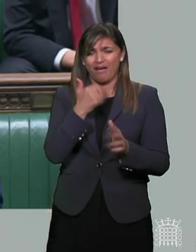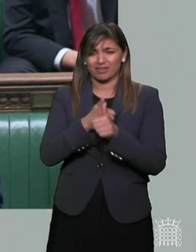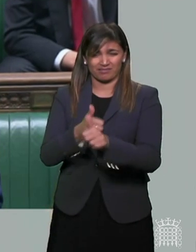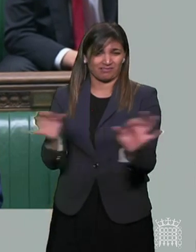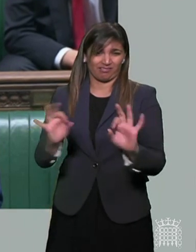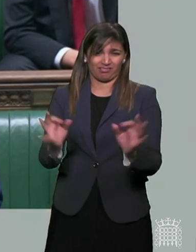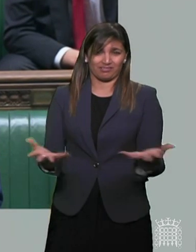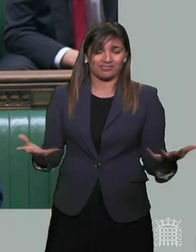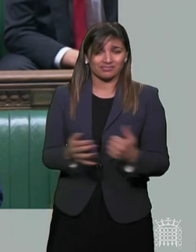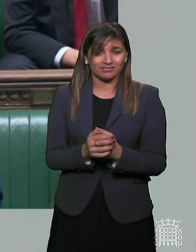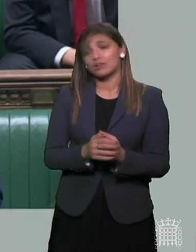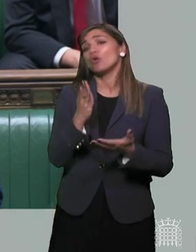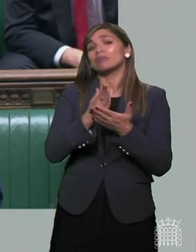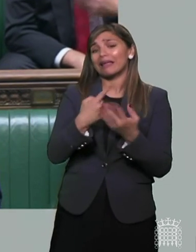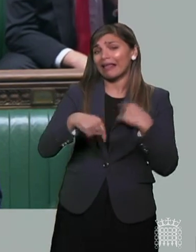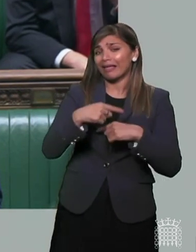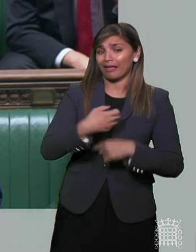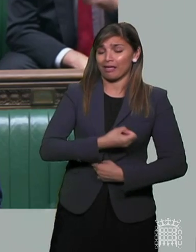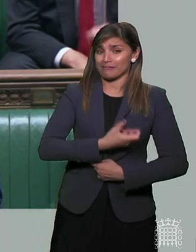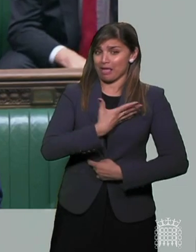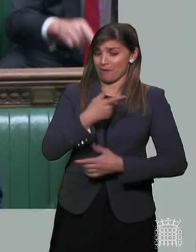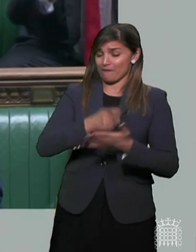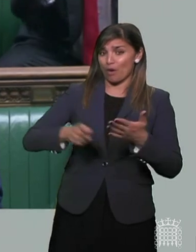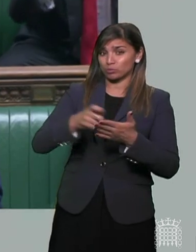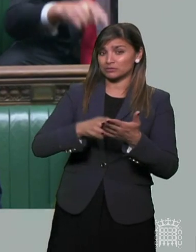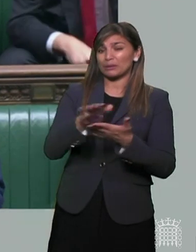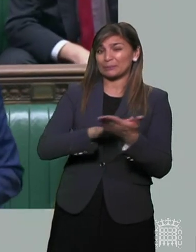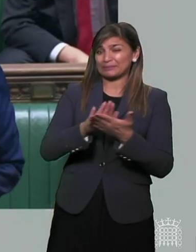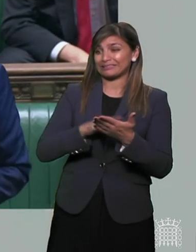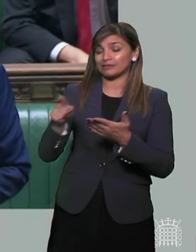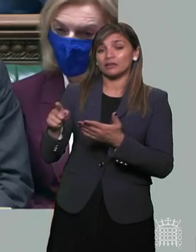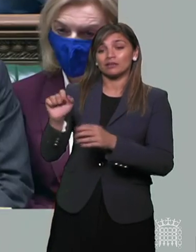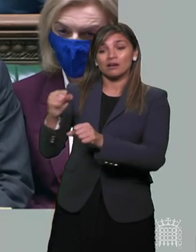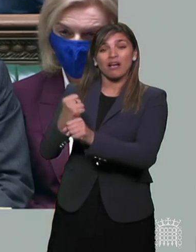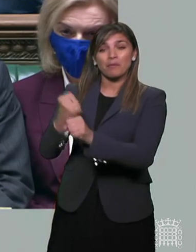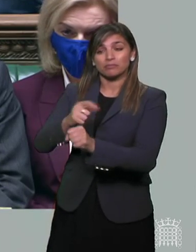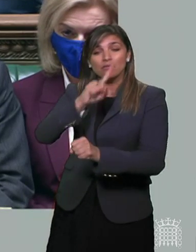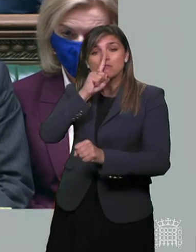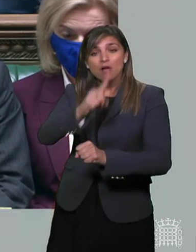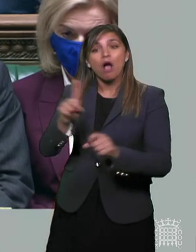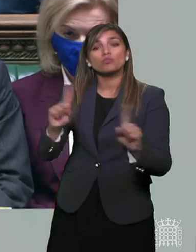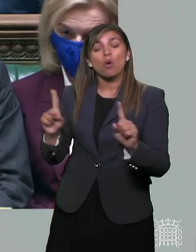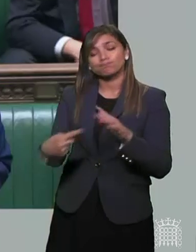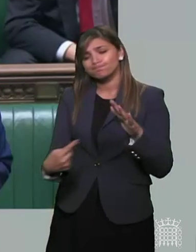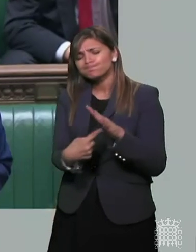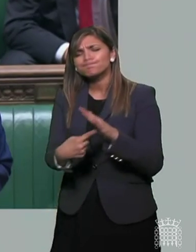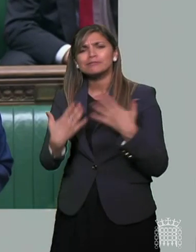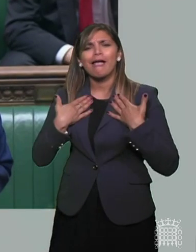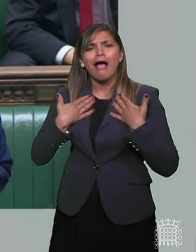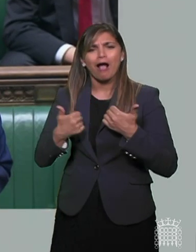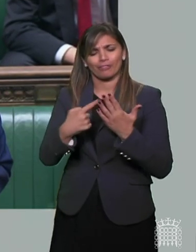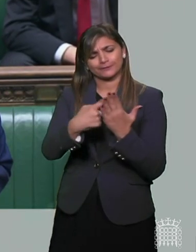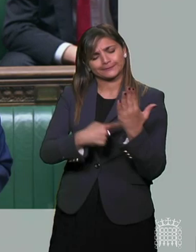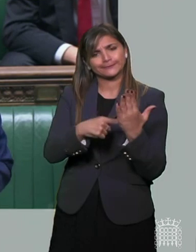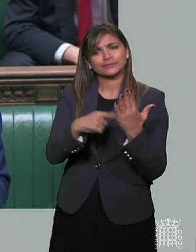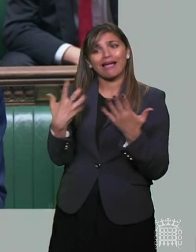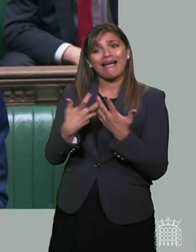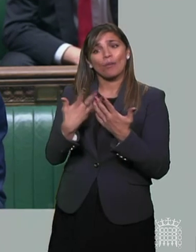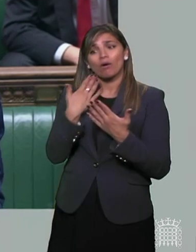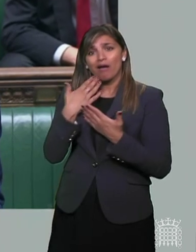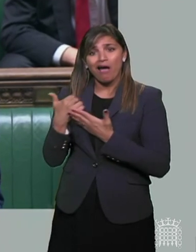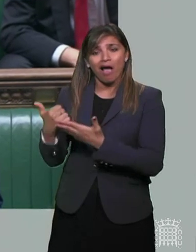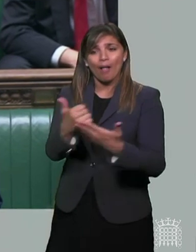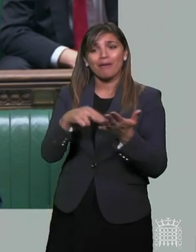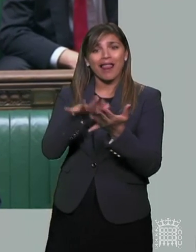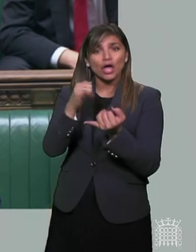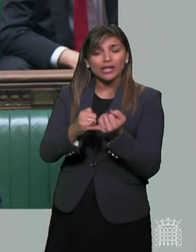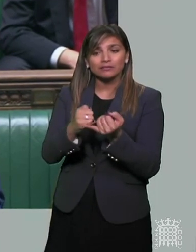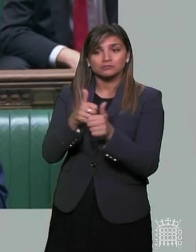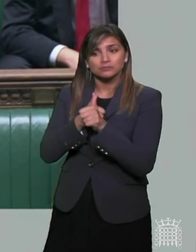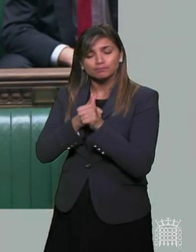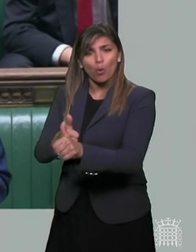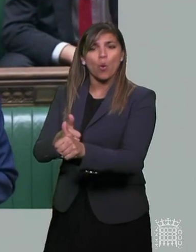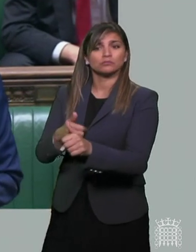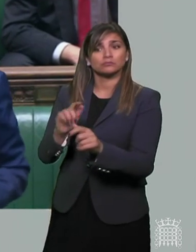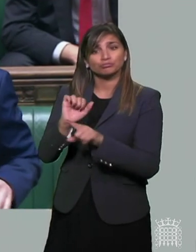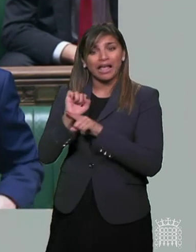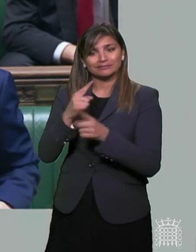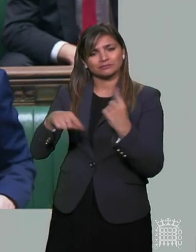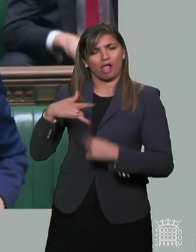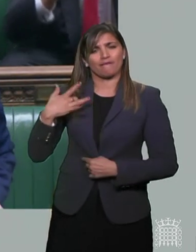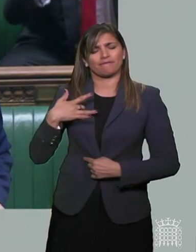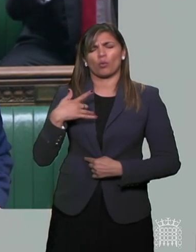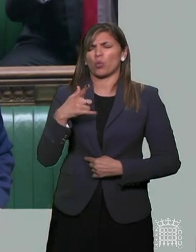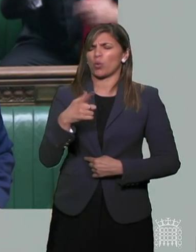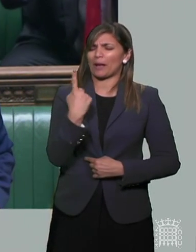If it was not for Labour votes, his Government would not have been able to introduce the vital health measures we need to save lives and protect the NHS—so weak is his leadership.